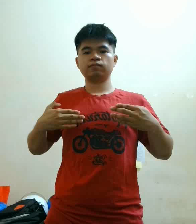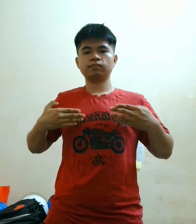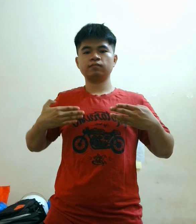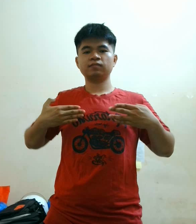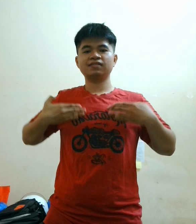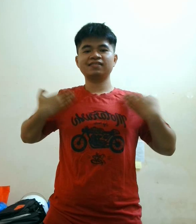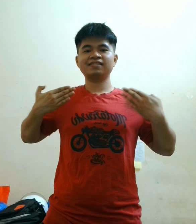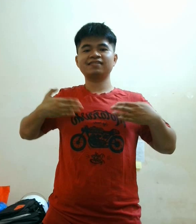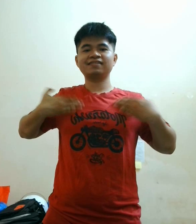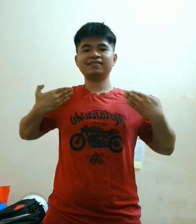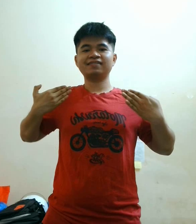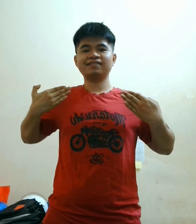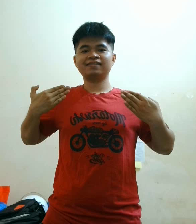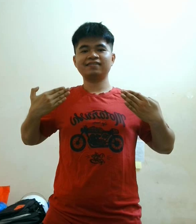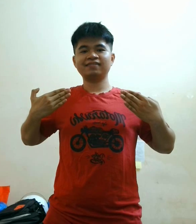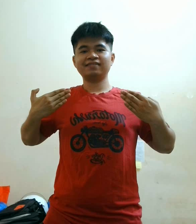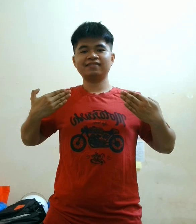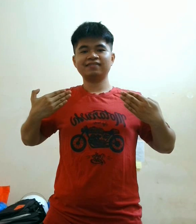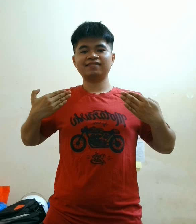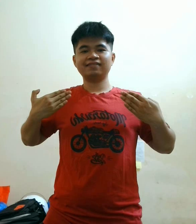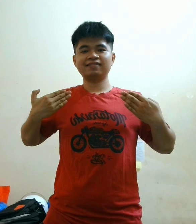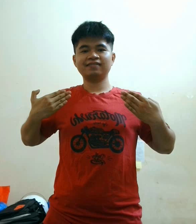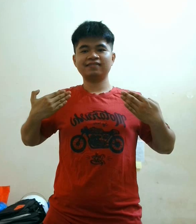vui ve